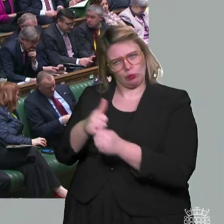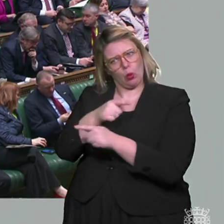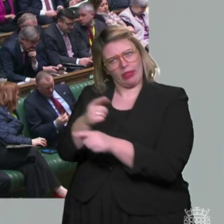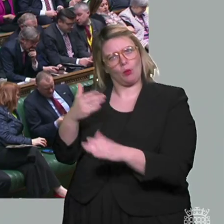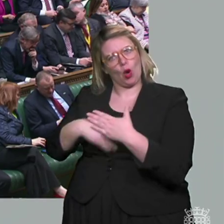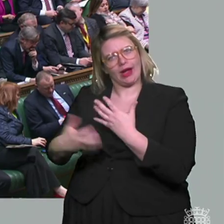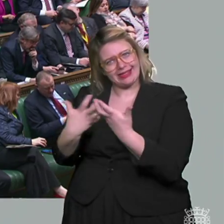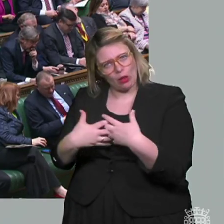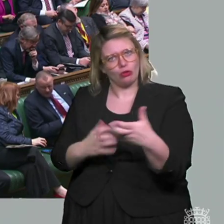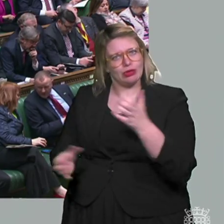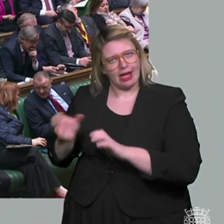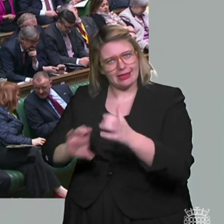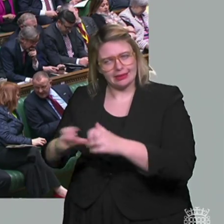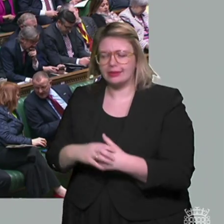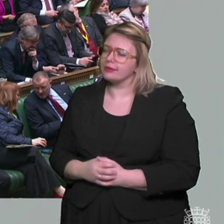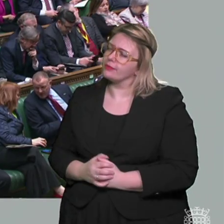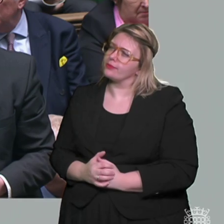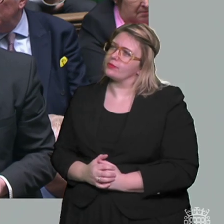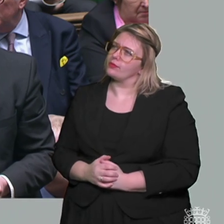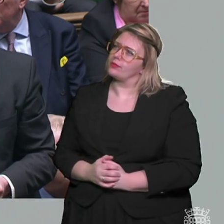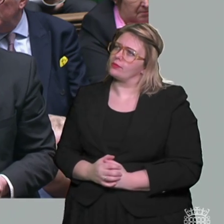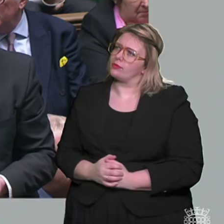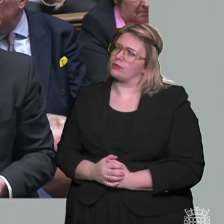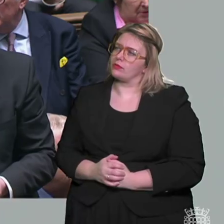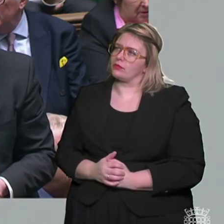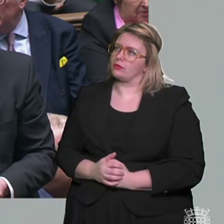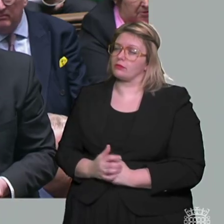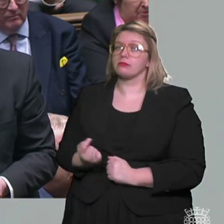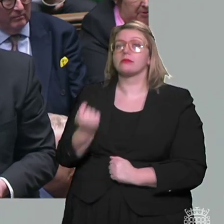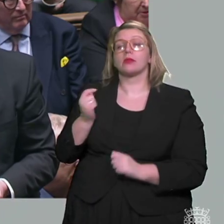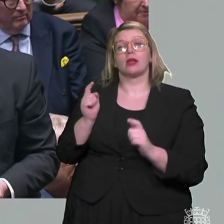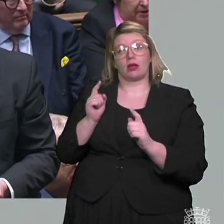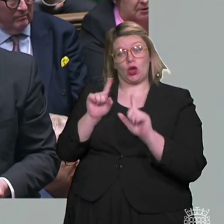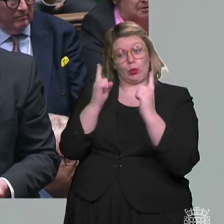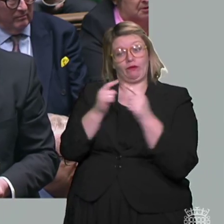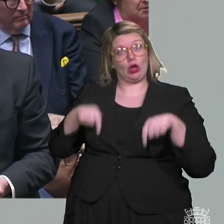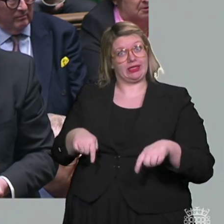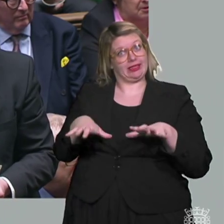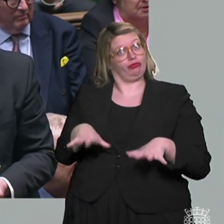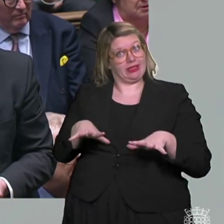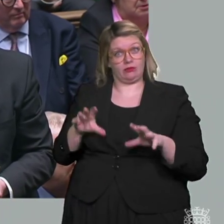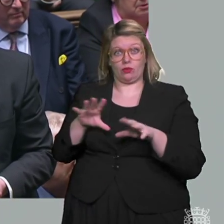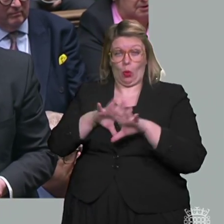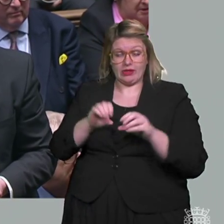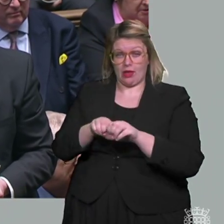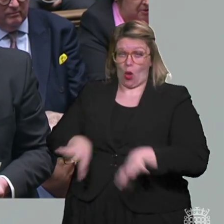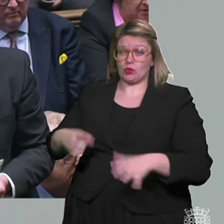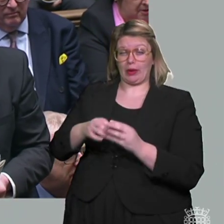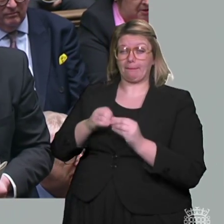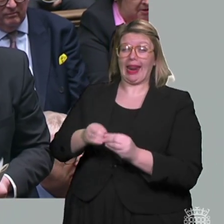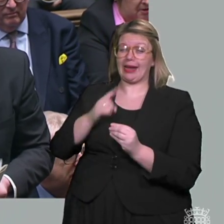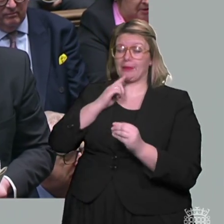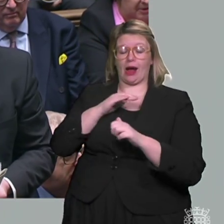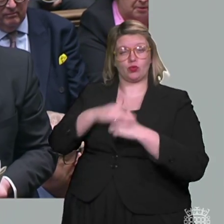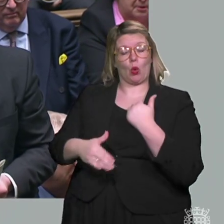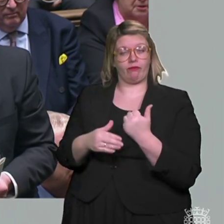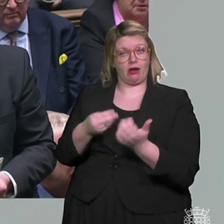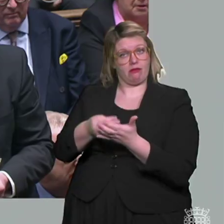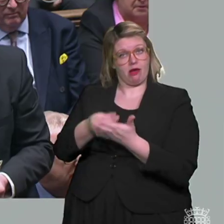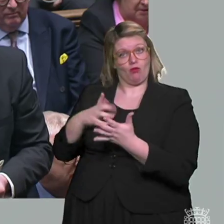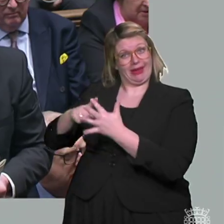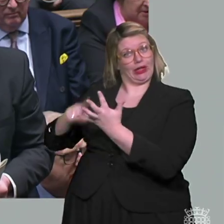Thanks to Brexit, universities in the UK have lost almost £1 billion in EU funds, with 115 cancelled grants last year alone.